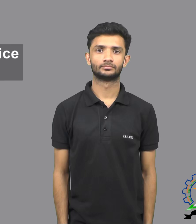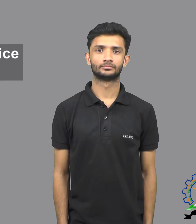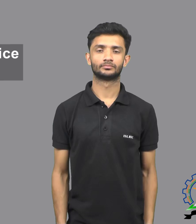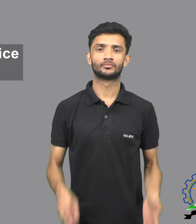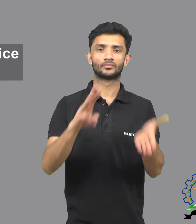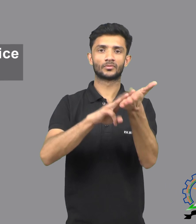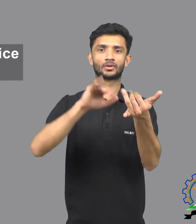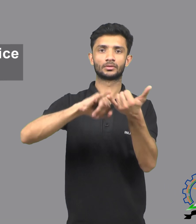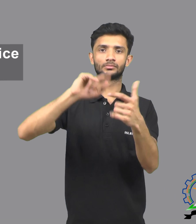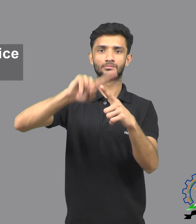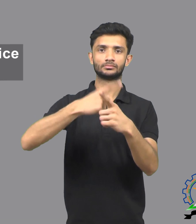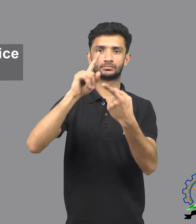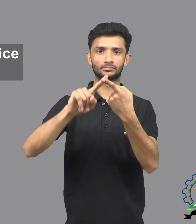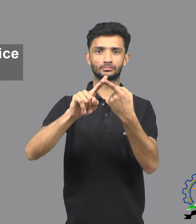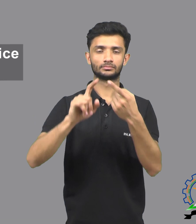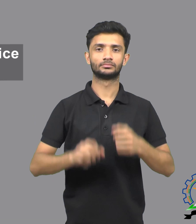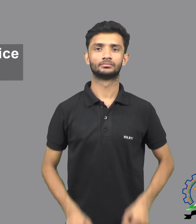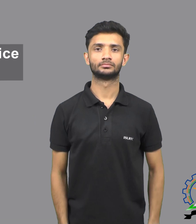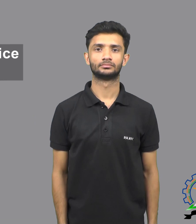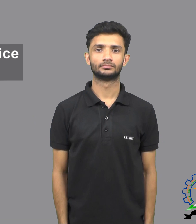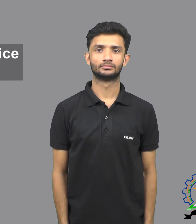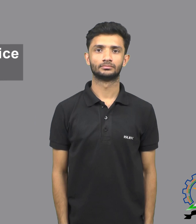Ministry of Social Justice and Empowerment